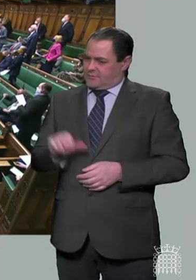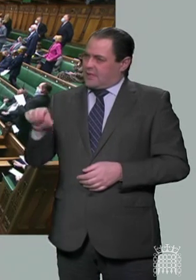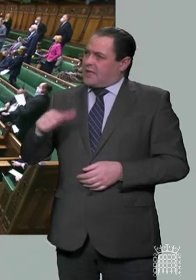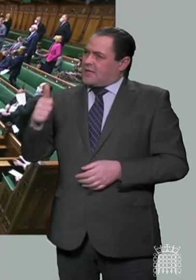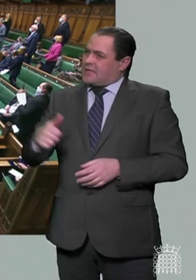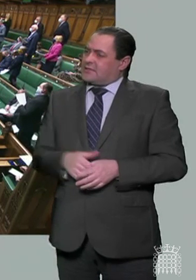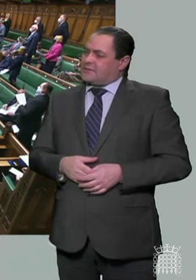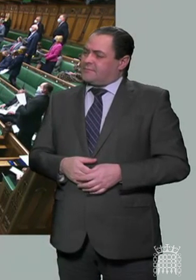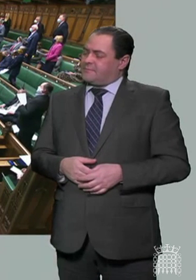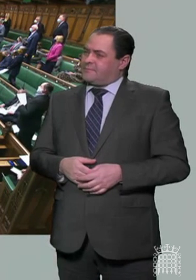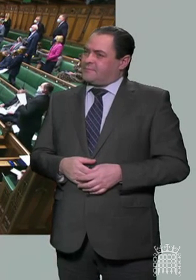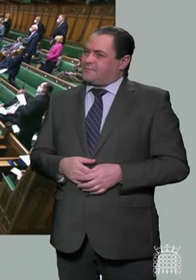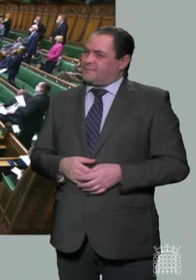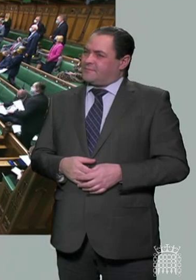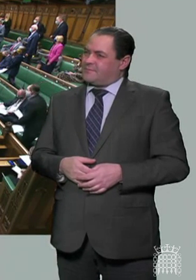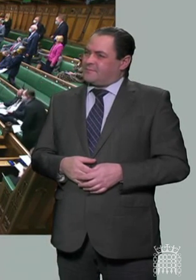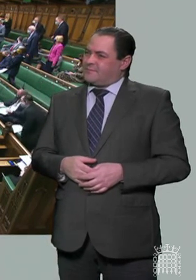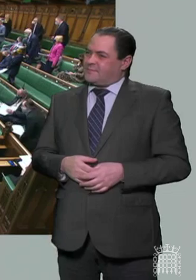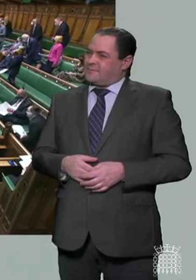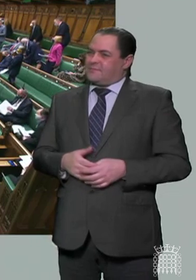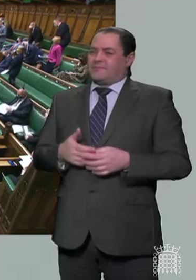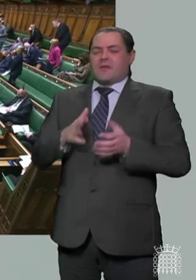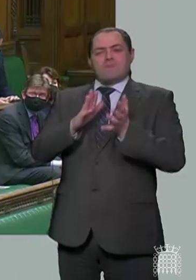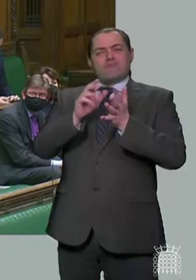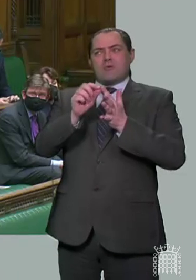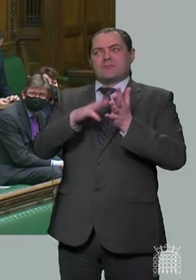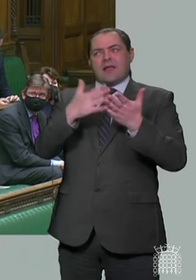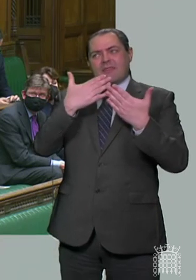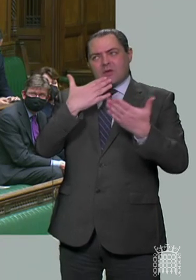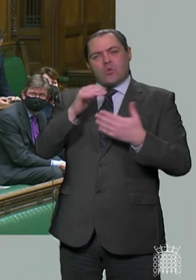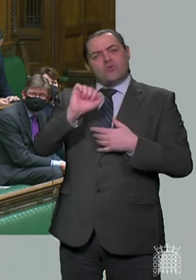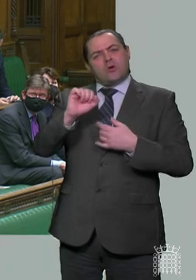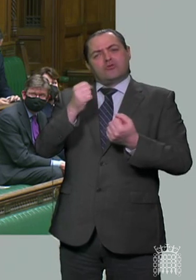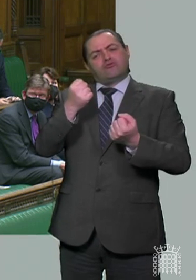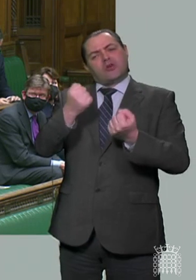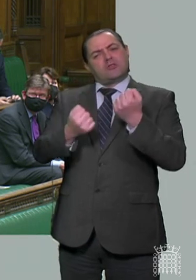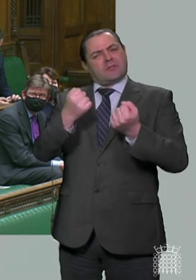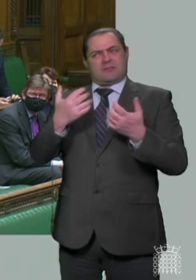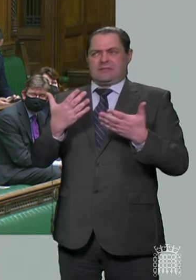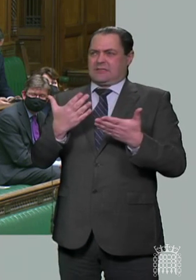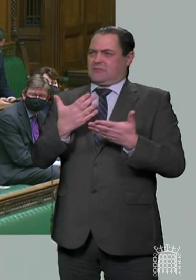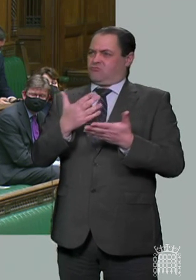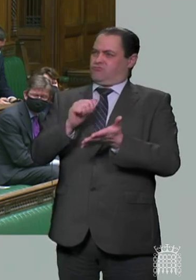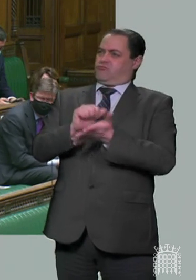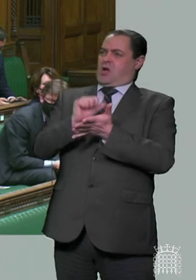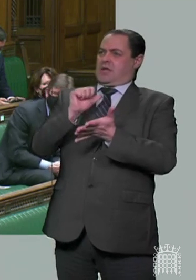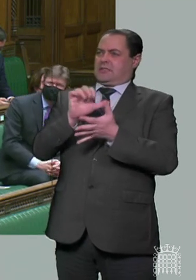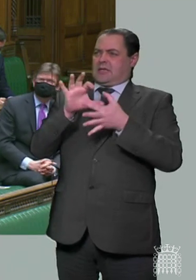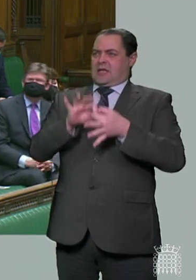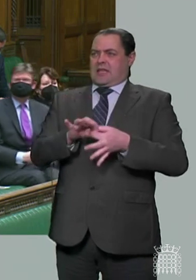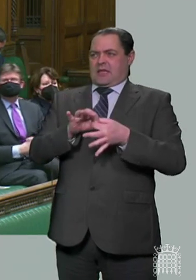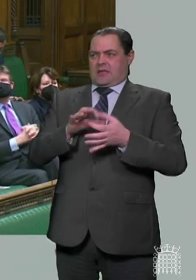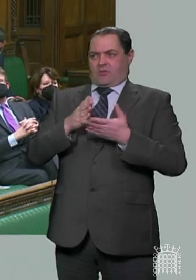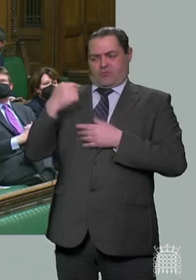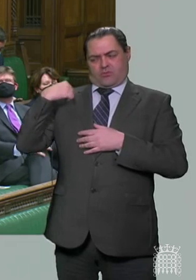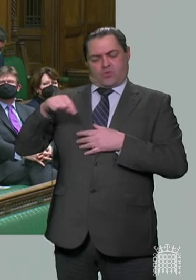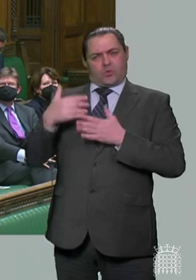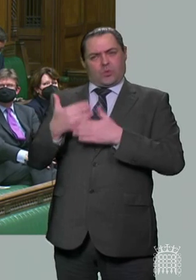I thank the Prime Minister, whose judgment was proven to be absolutely correct over the holidays.